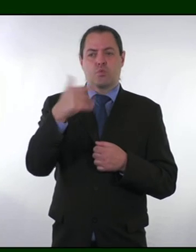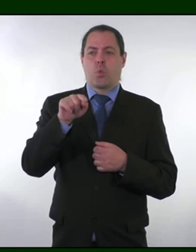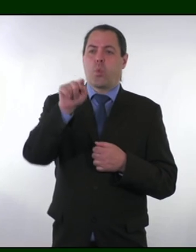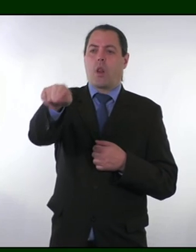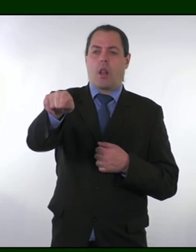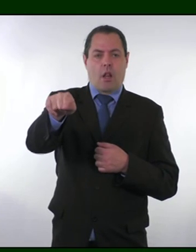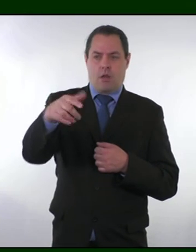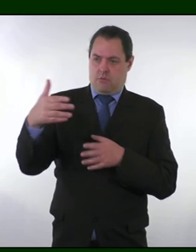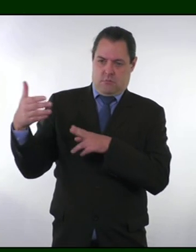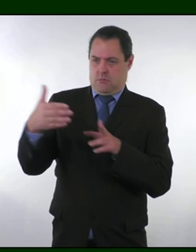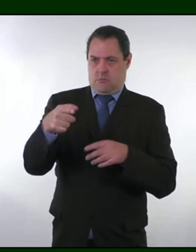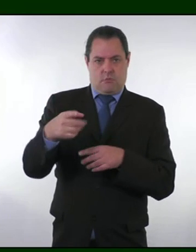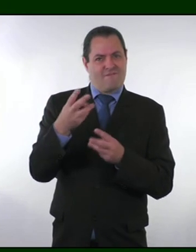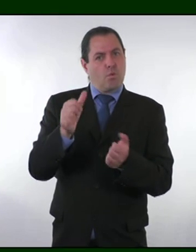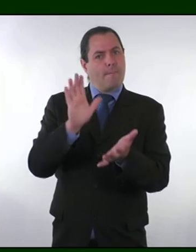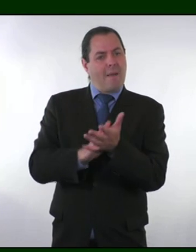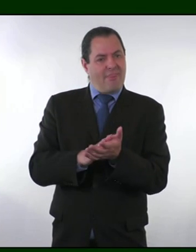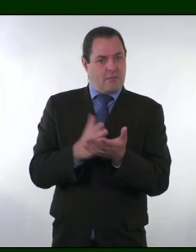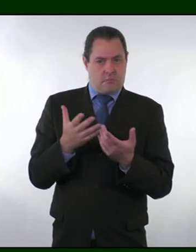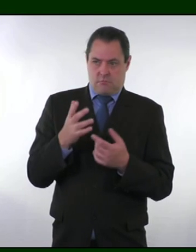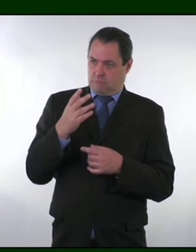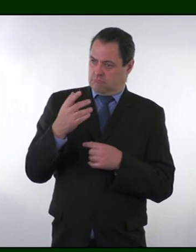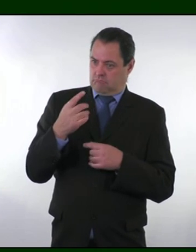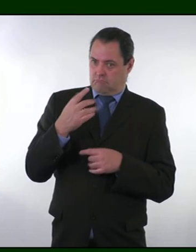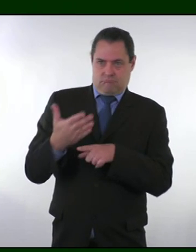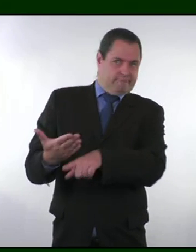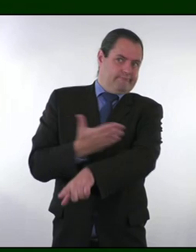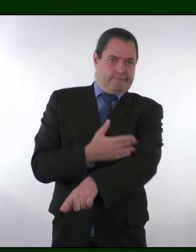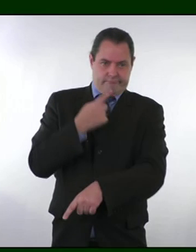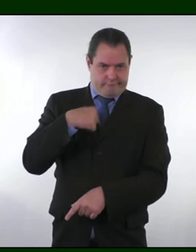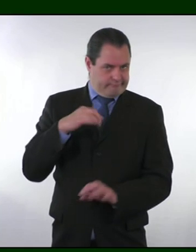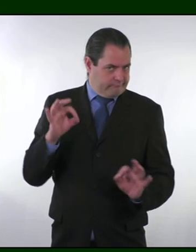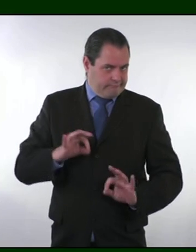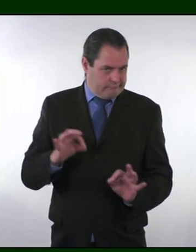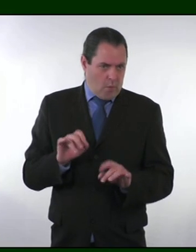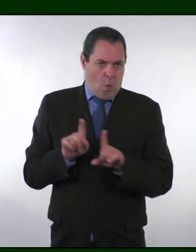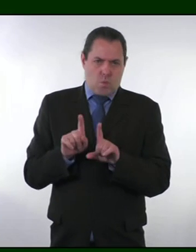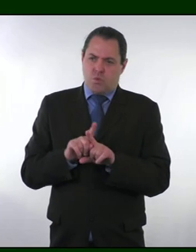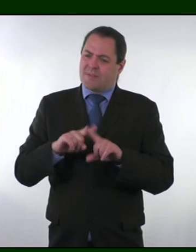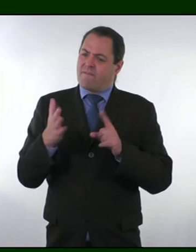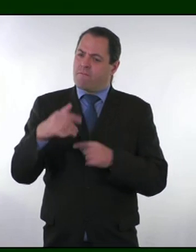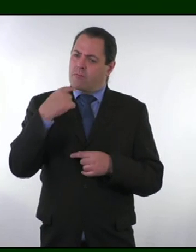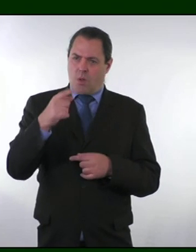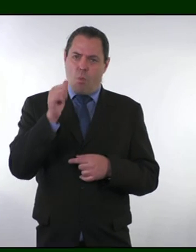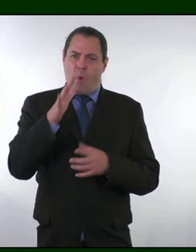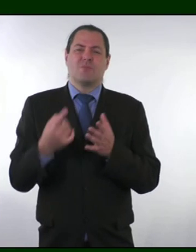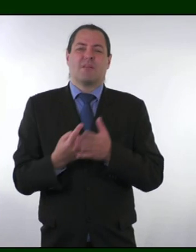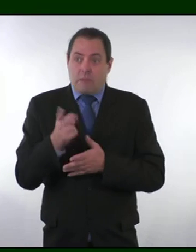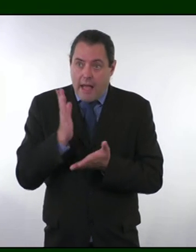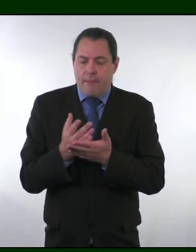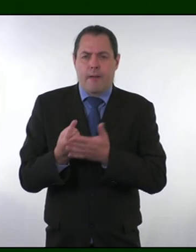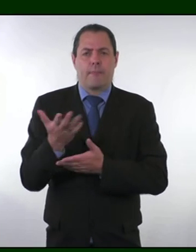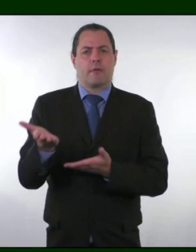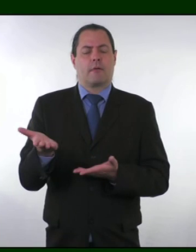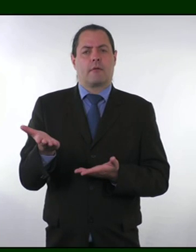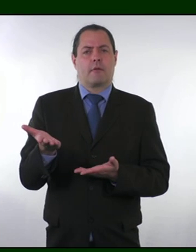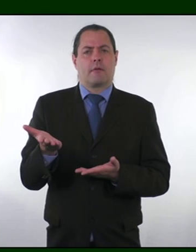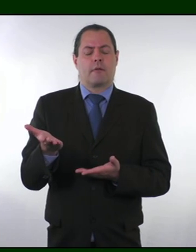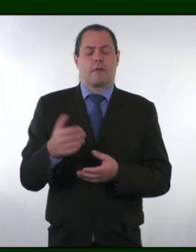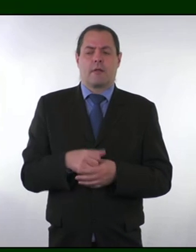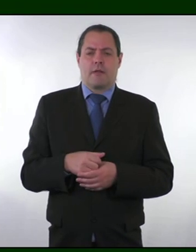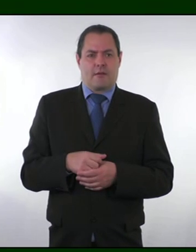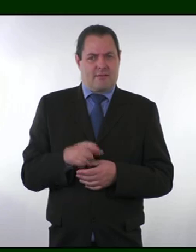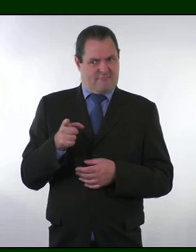It has done that for several months, with little notice or consultation, and contrary to assurances given during the passage of the High Speed Rail Act 2017.